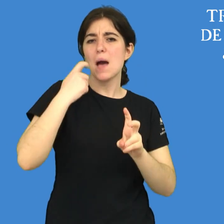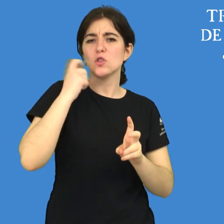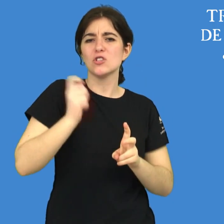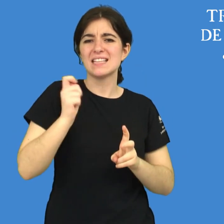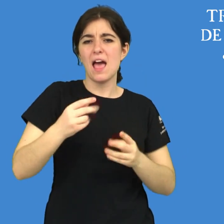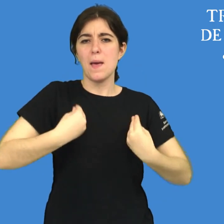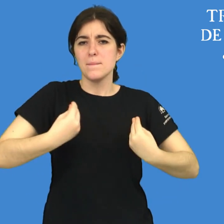frecuente